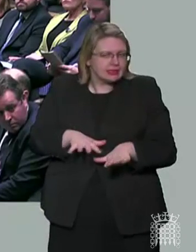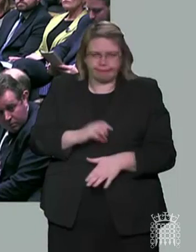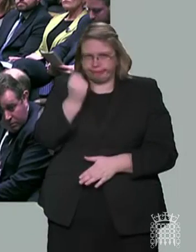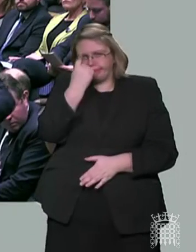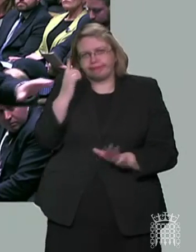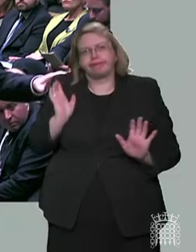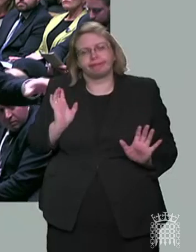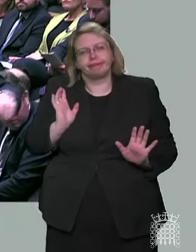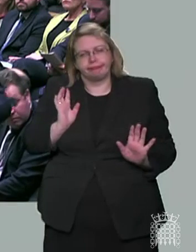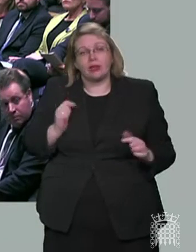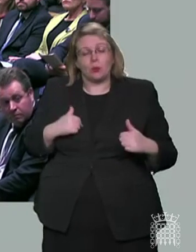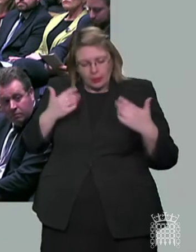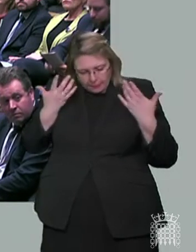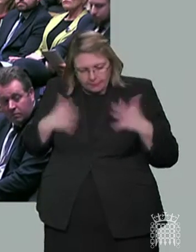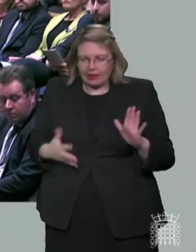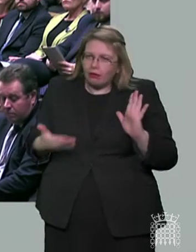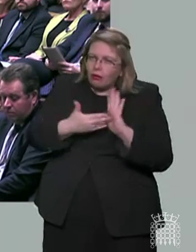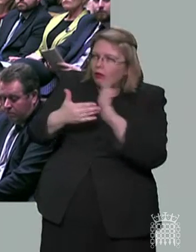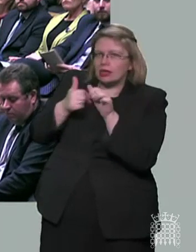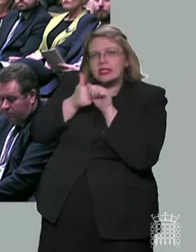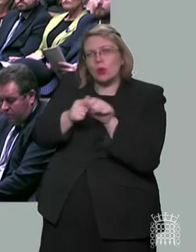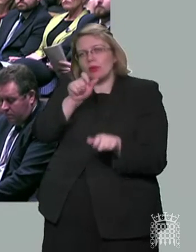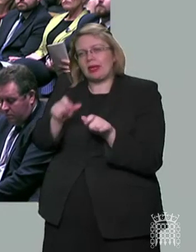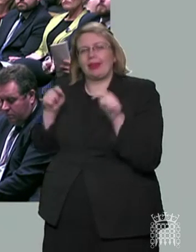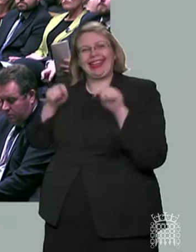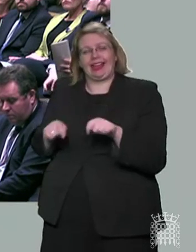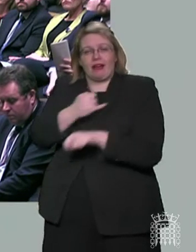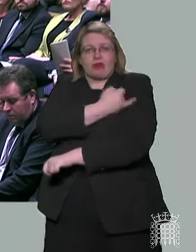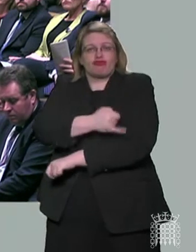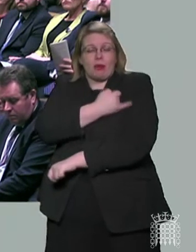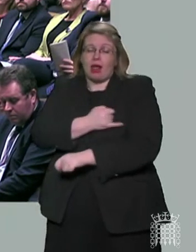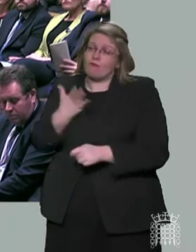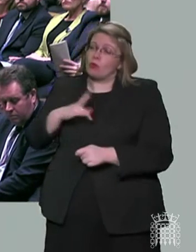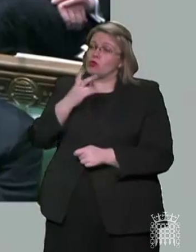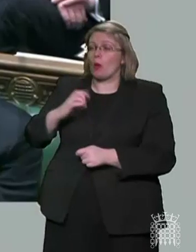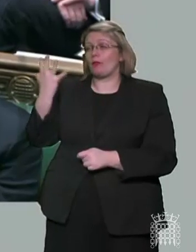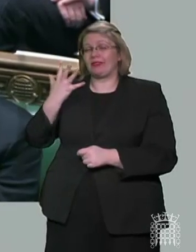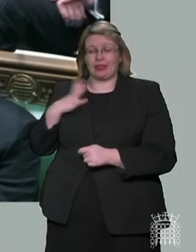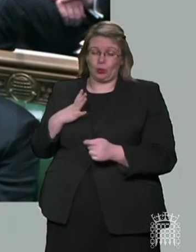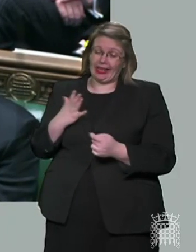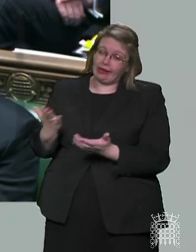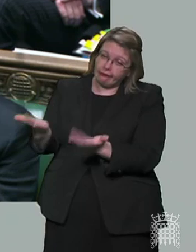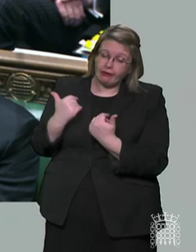We have done more than any other to resettle vulnerable people since 2015.